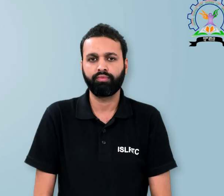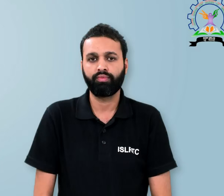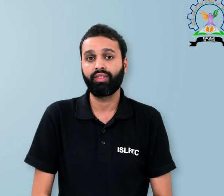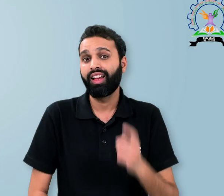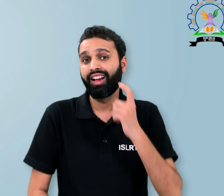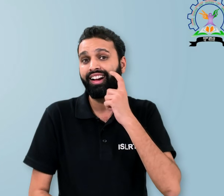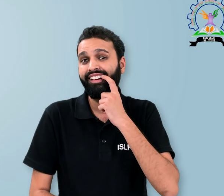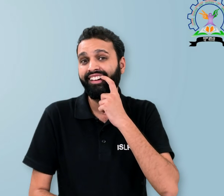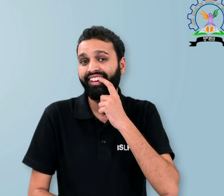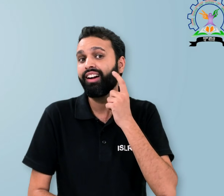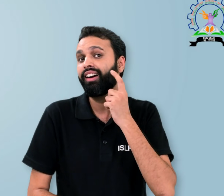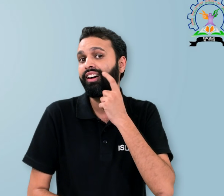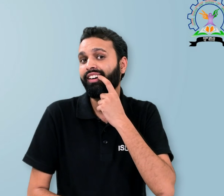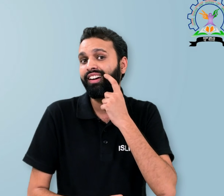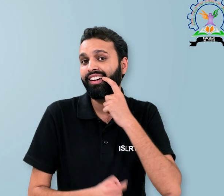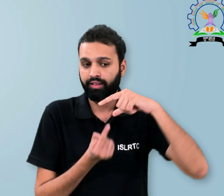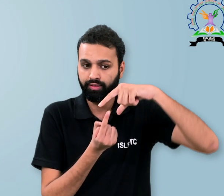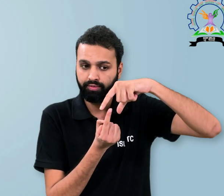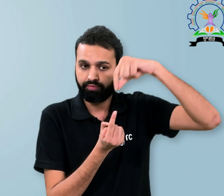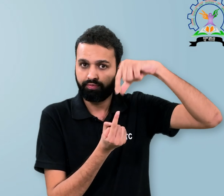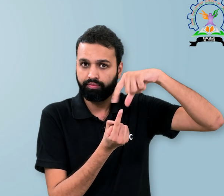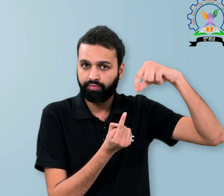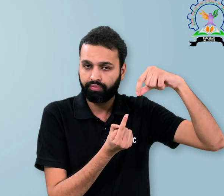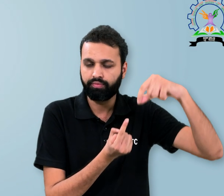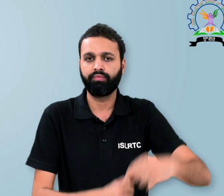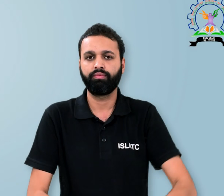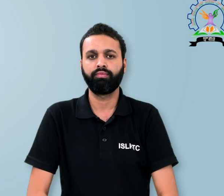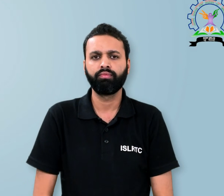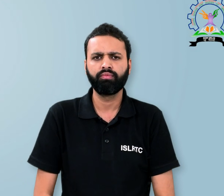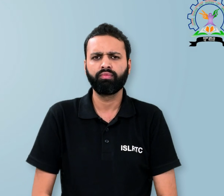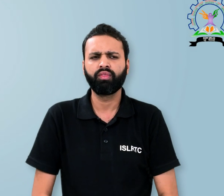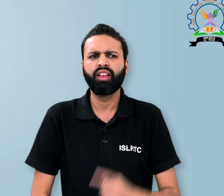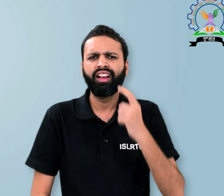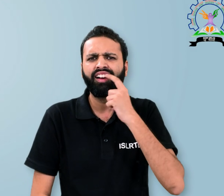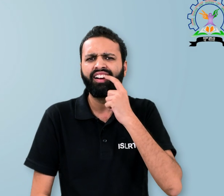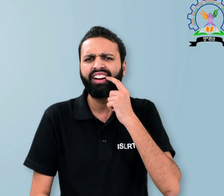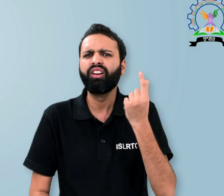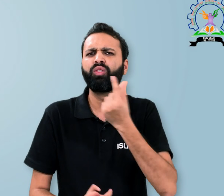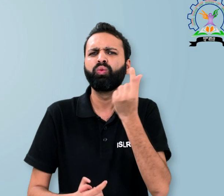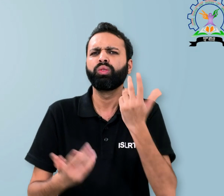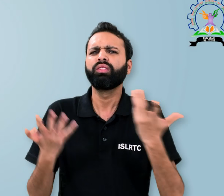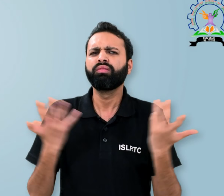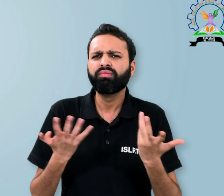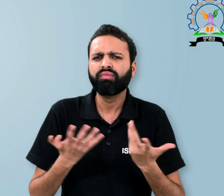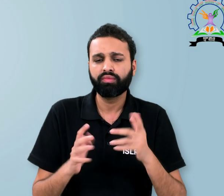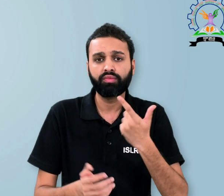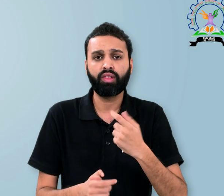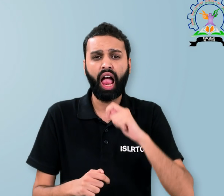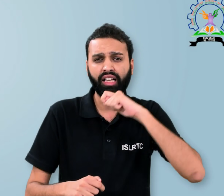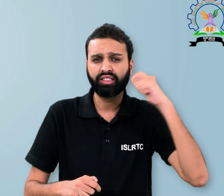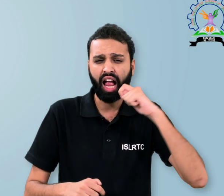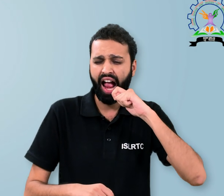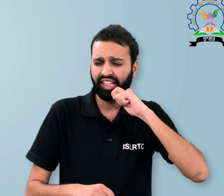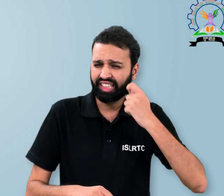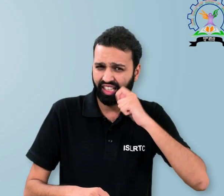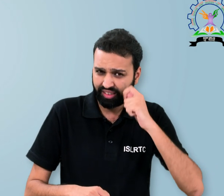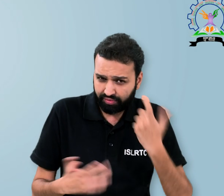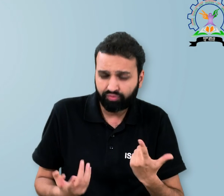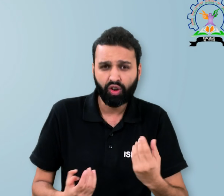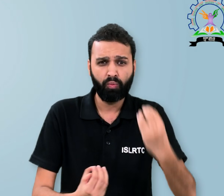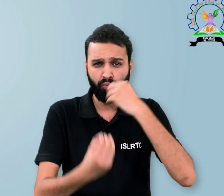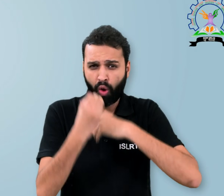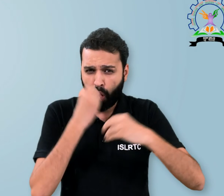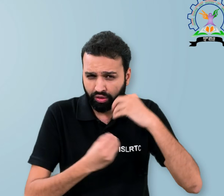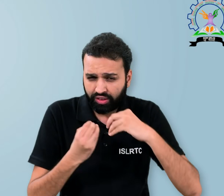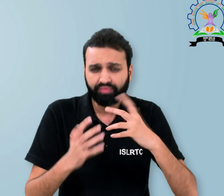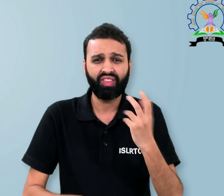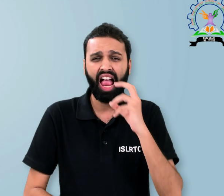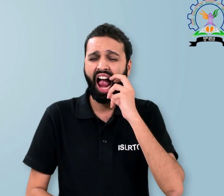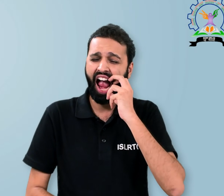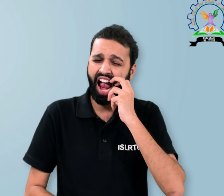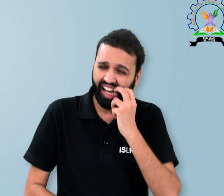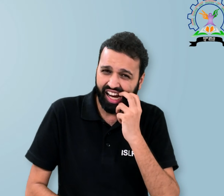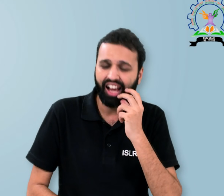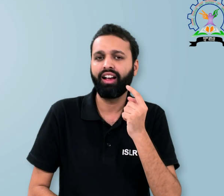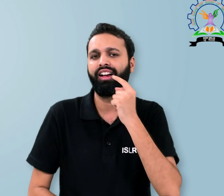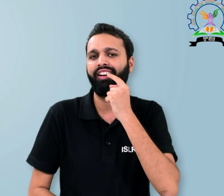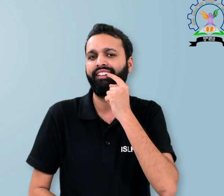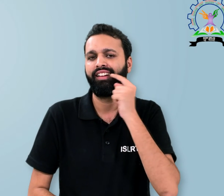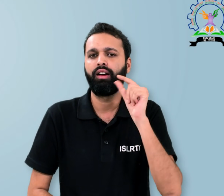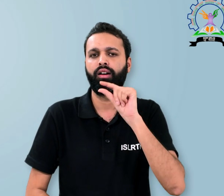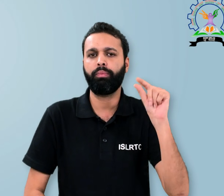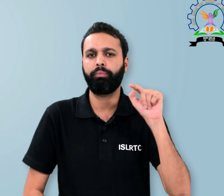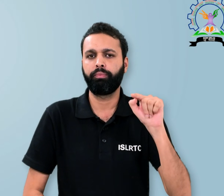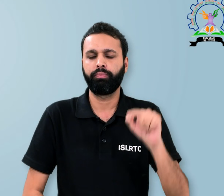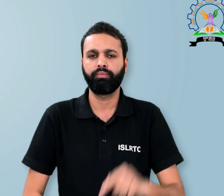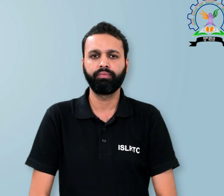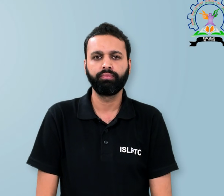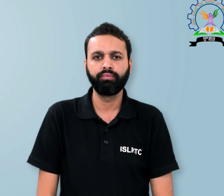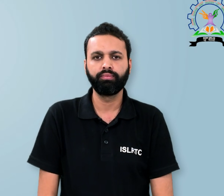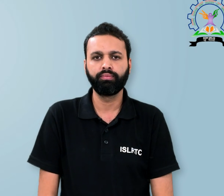Molar Molars are very large teeth which are present just behind the premolars, towards the back of our mouth.